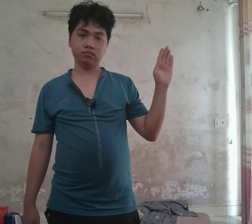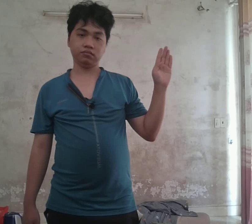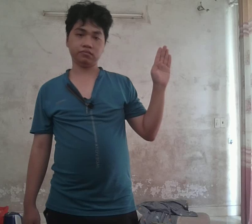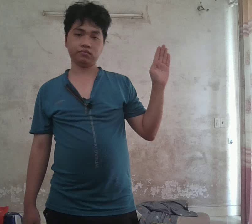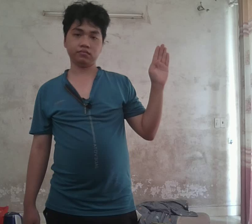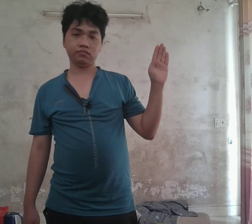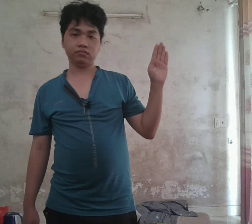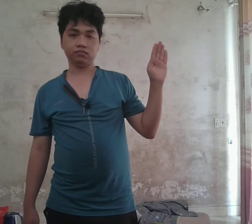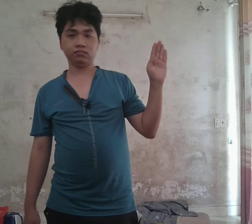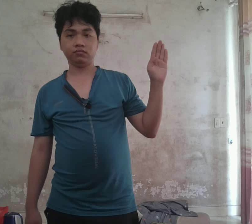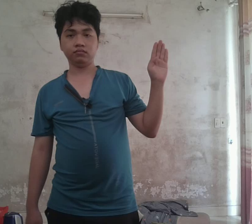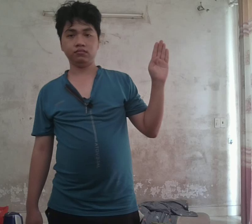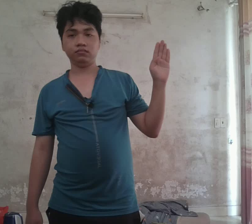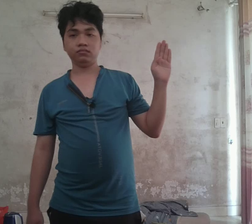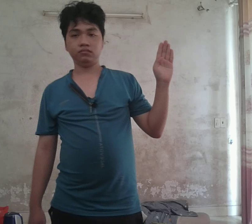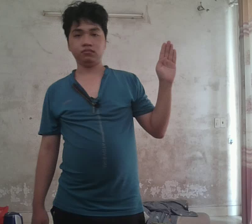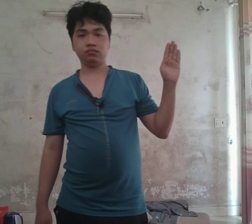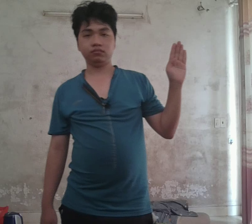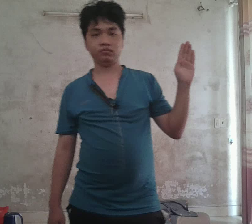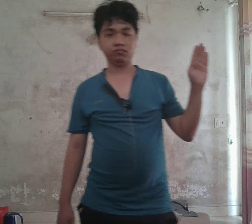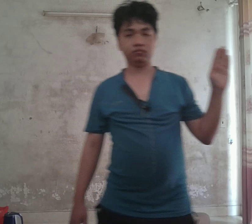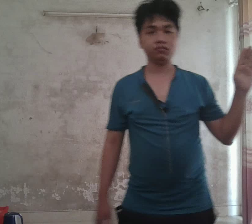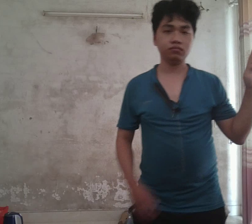b